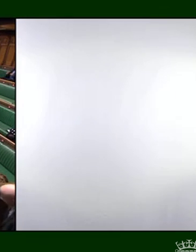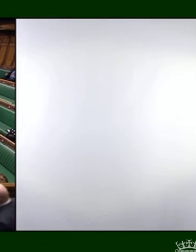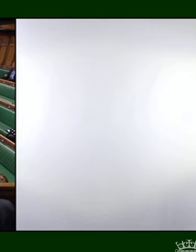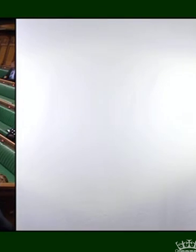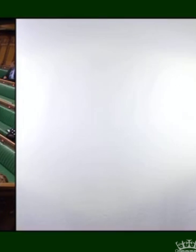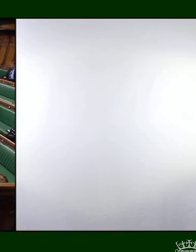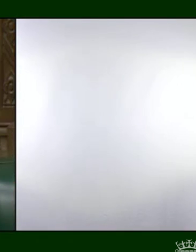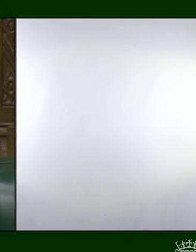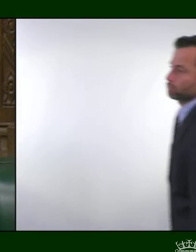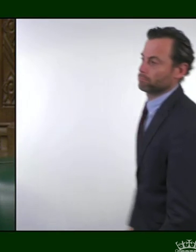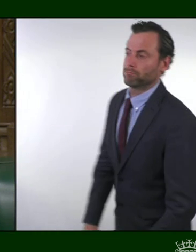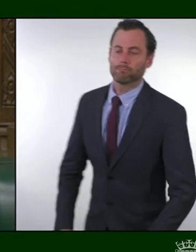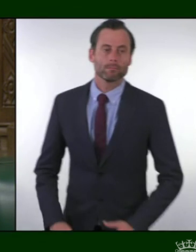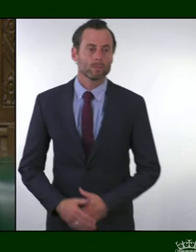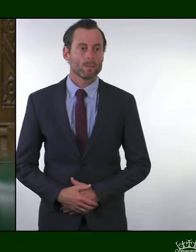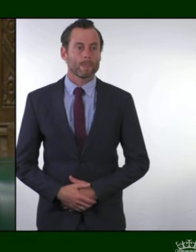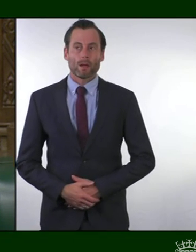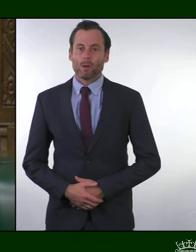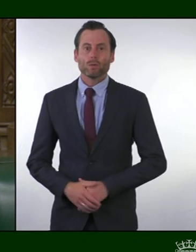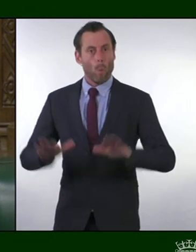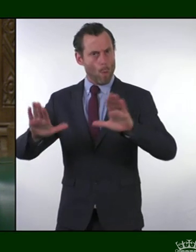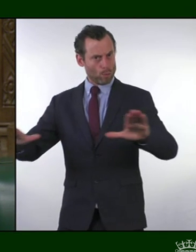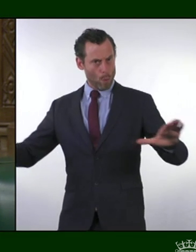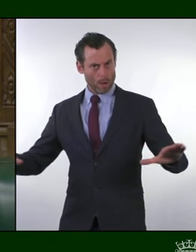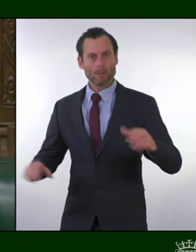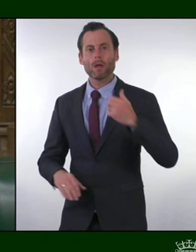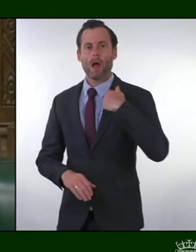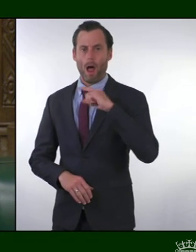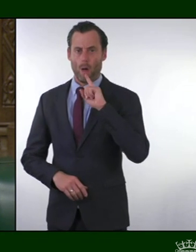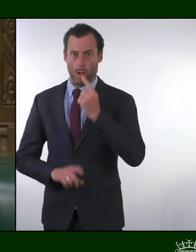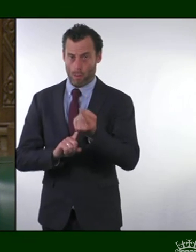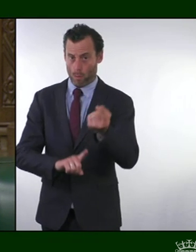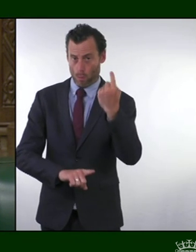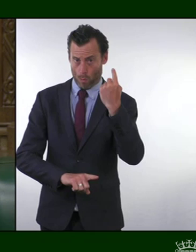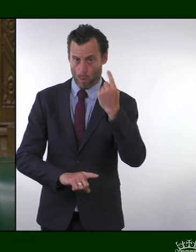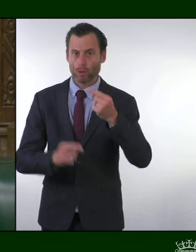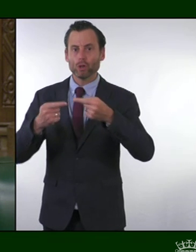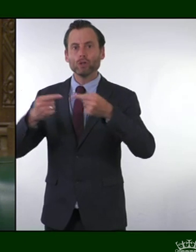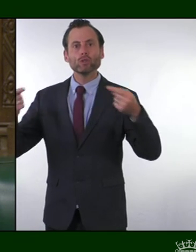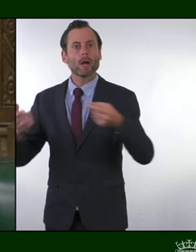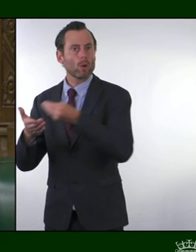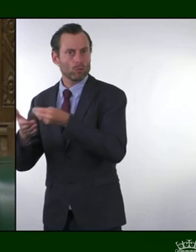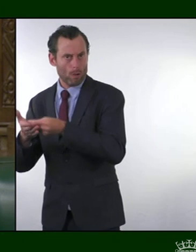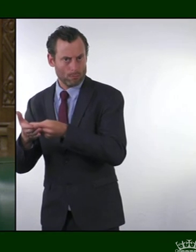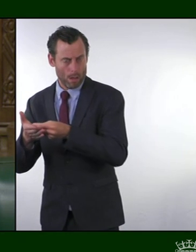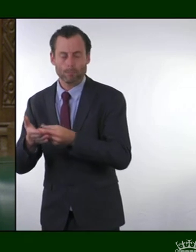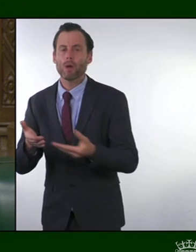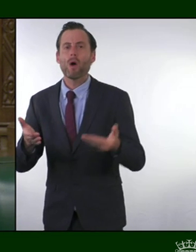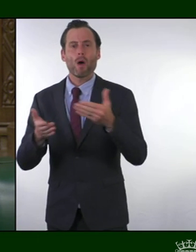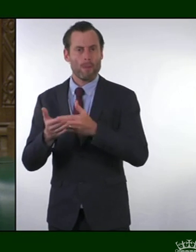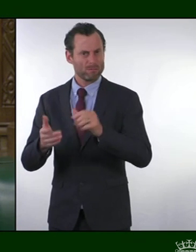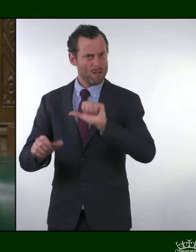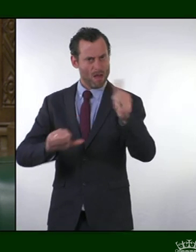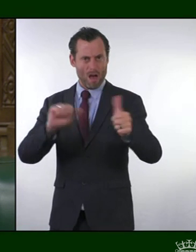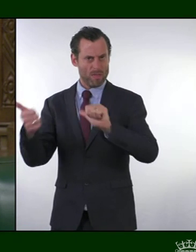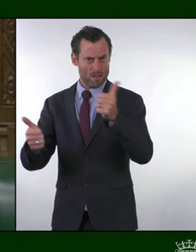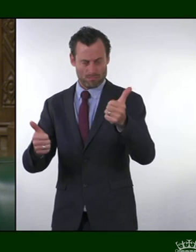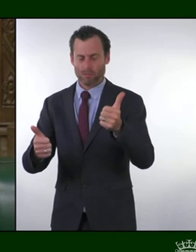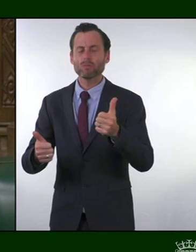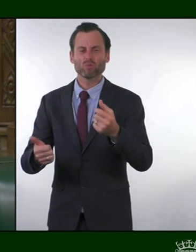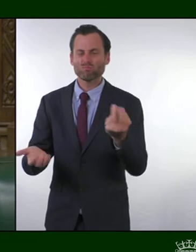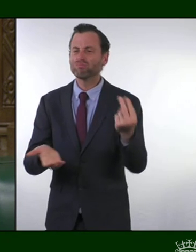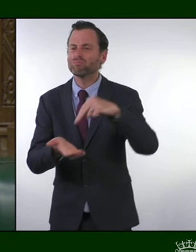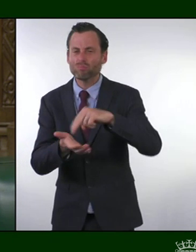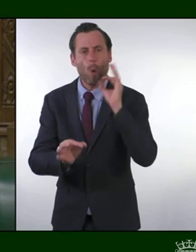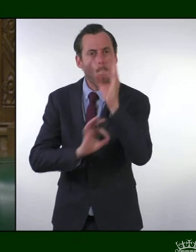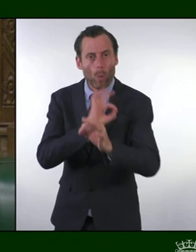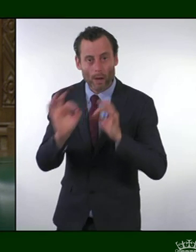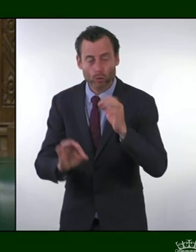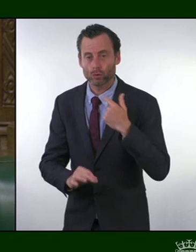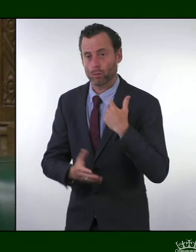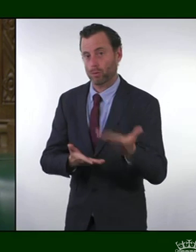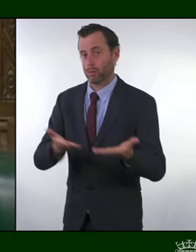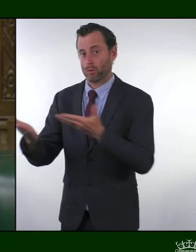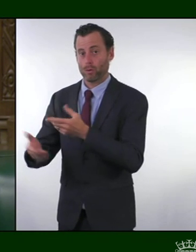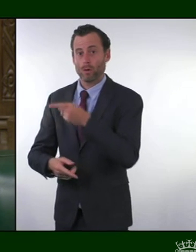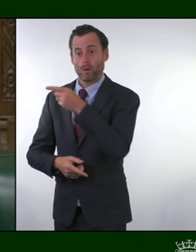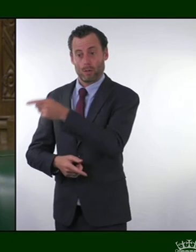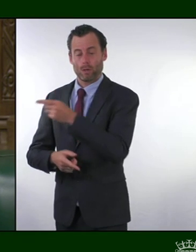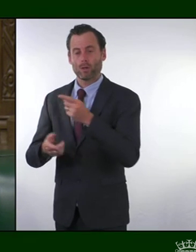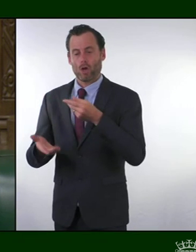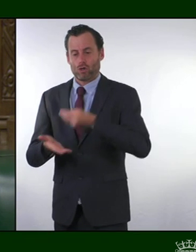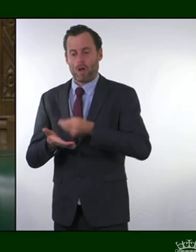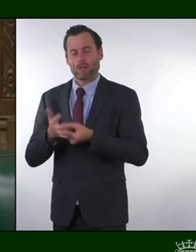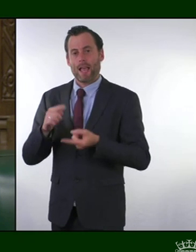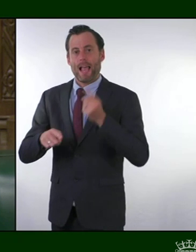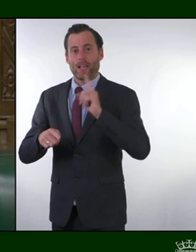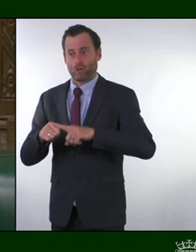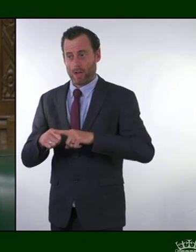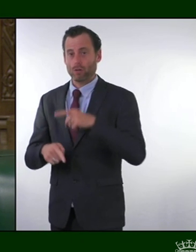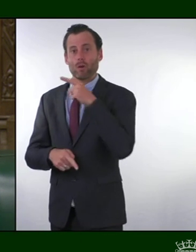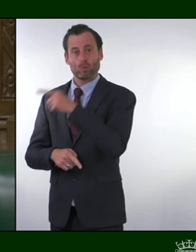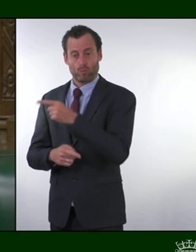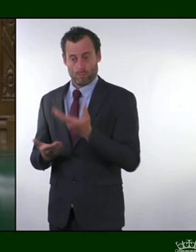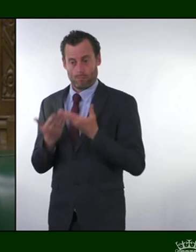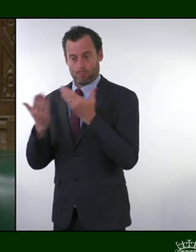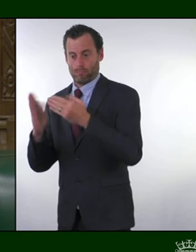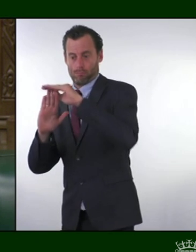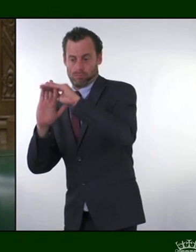Before I call the shadow Chancellor, I inform Members that at the end of questions on this statement, I will call the Chancellor of the Exchequer to move a provisional collection of taxes resolution.